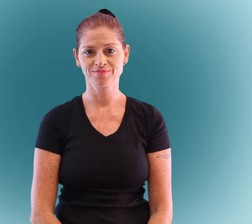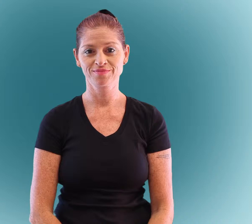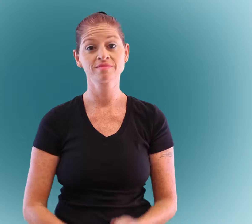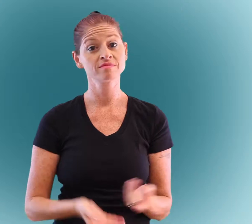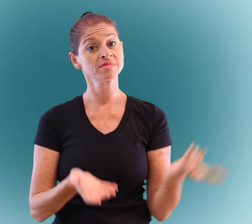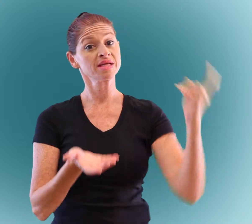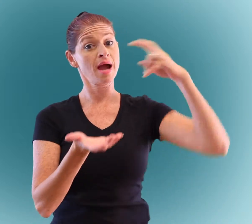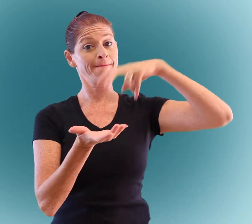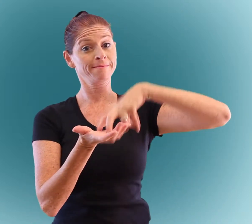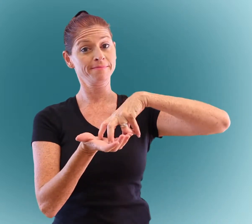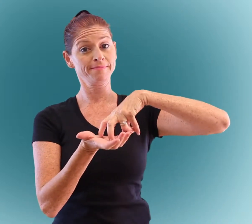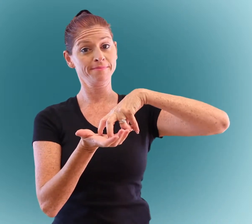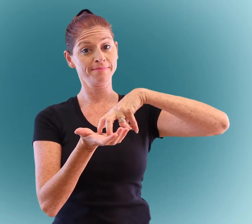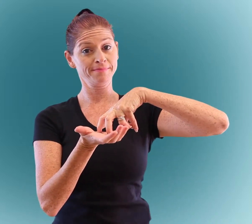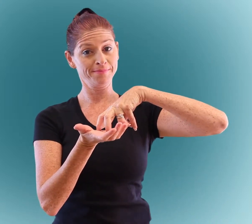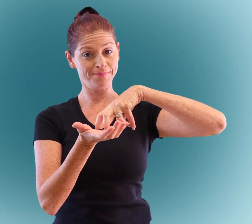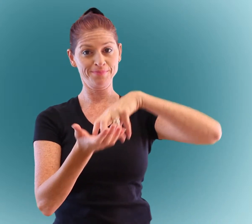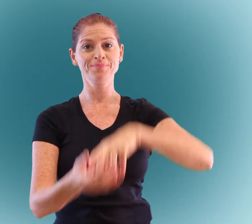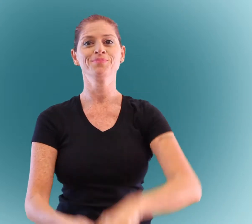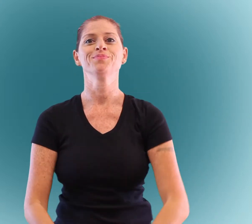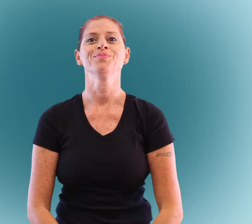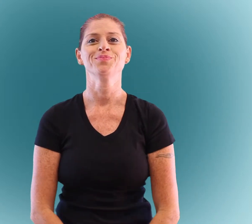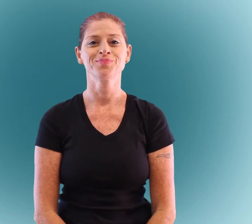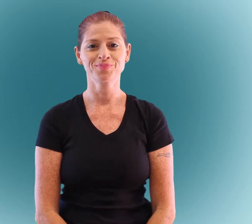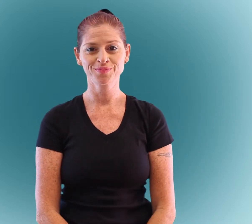לקום